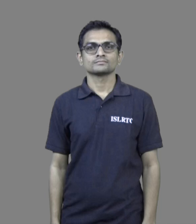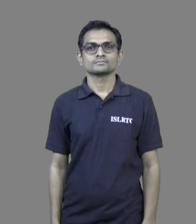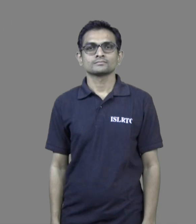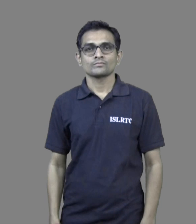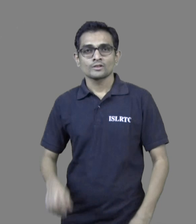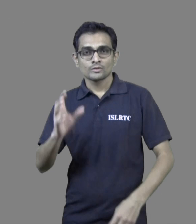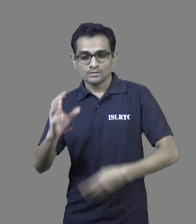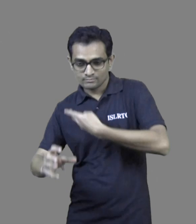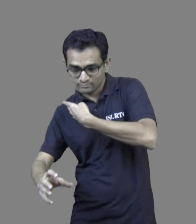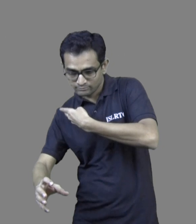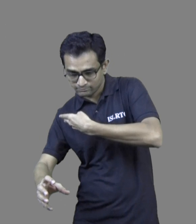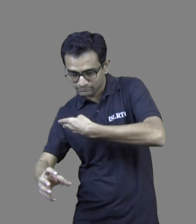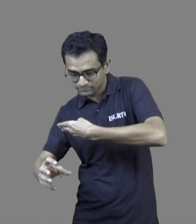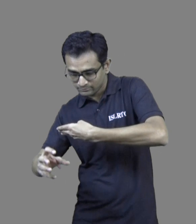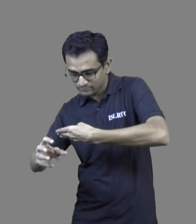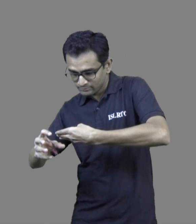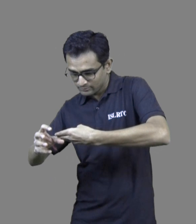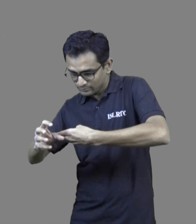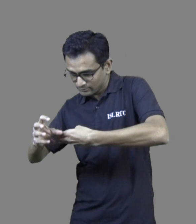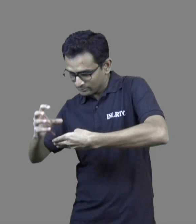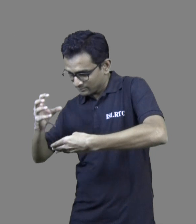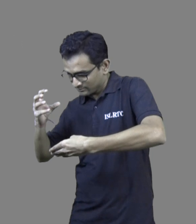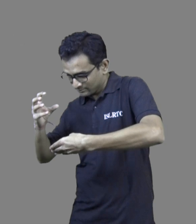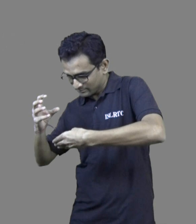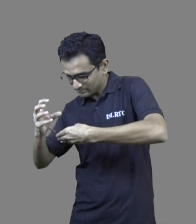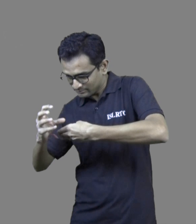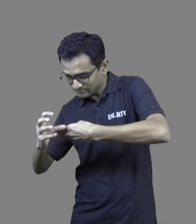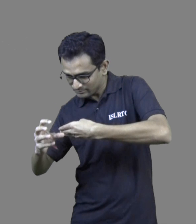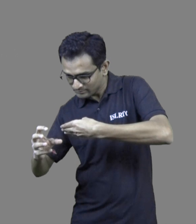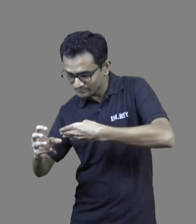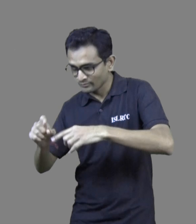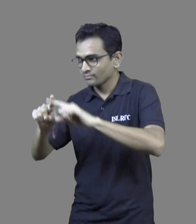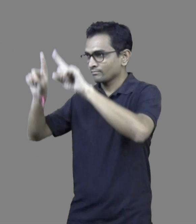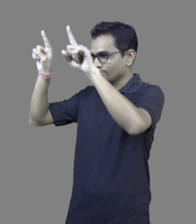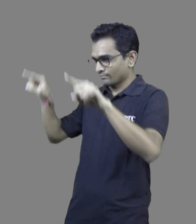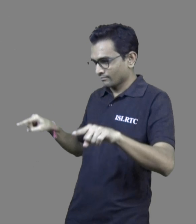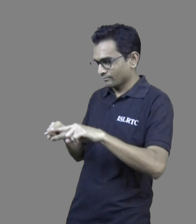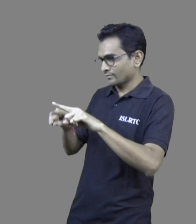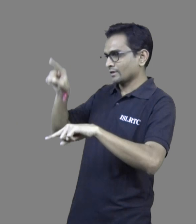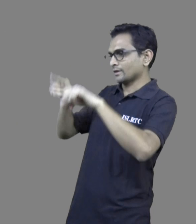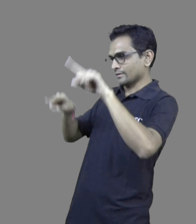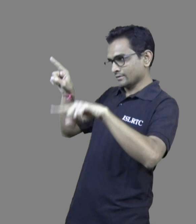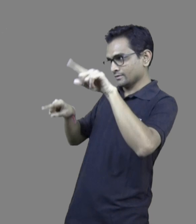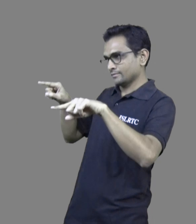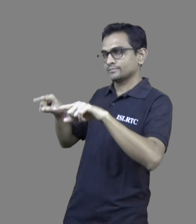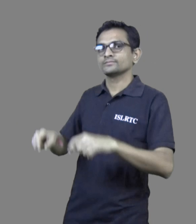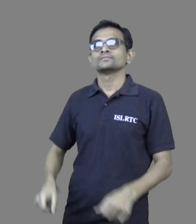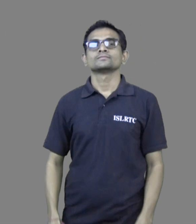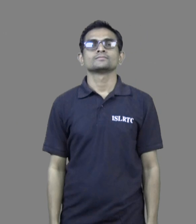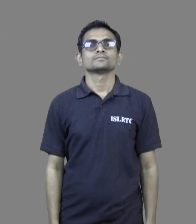Edge